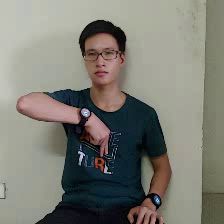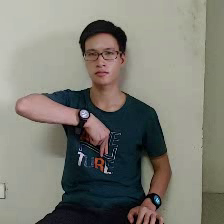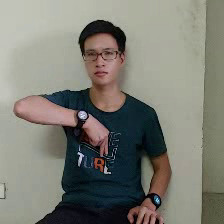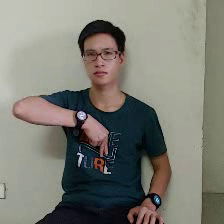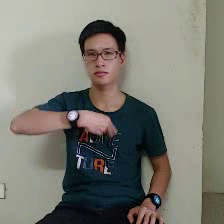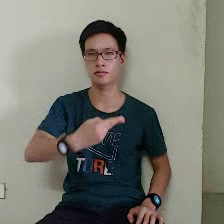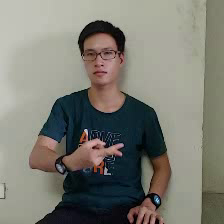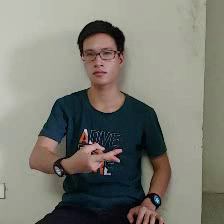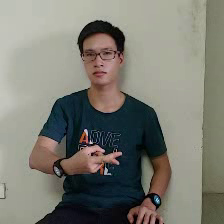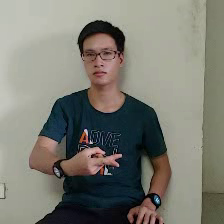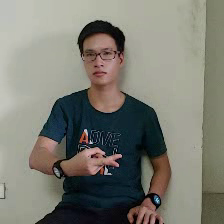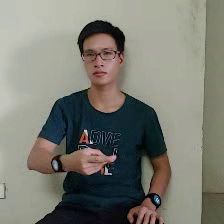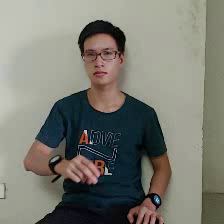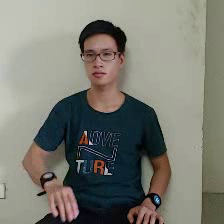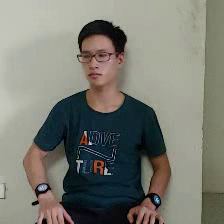Hy sinh